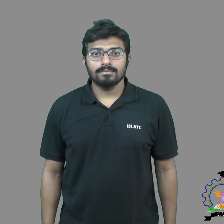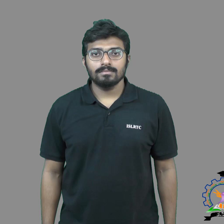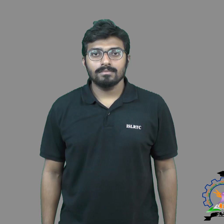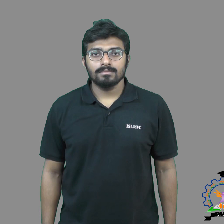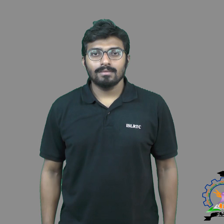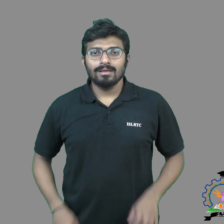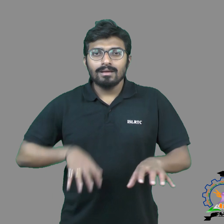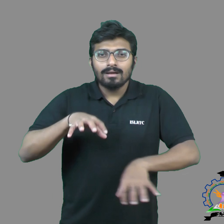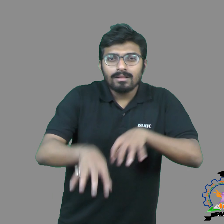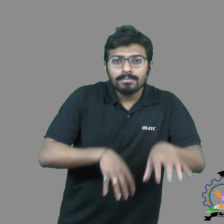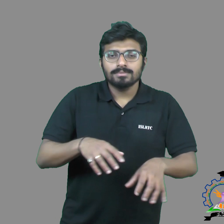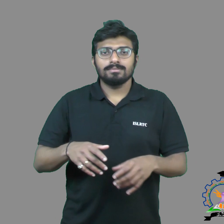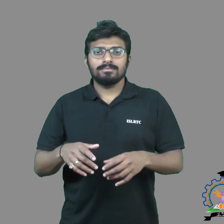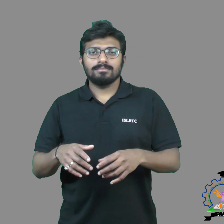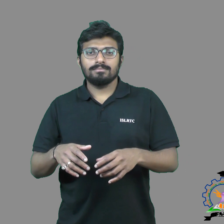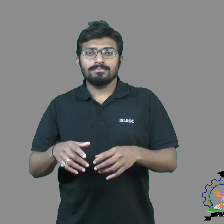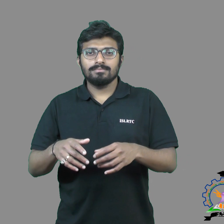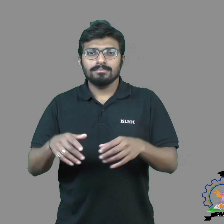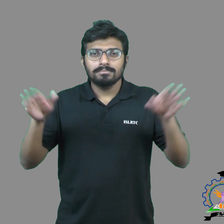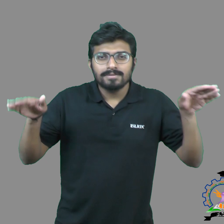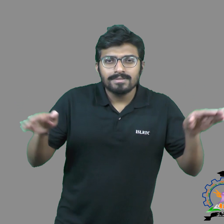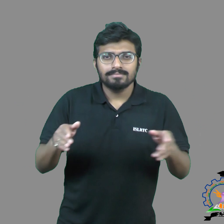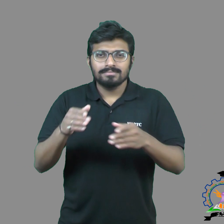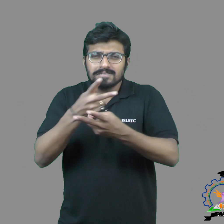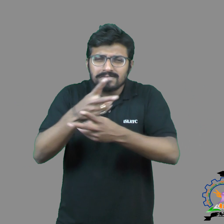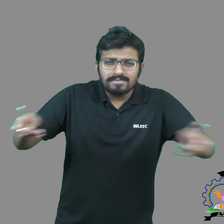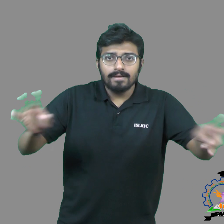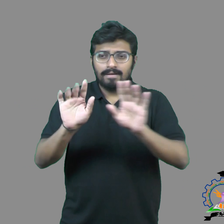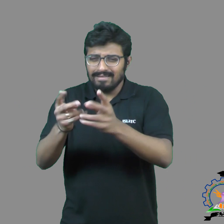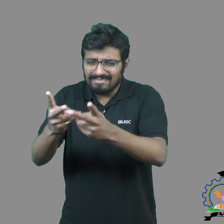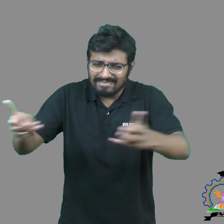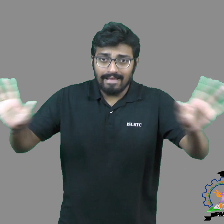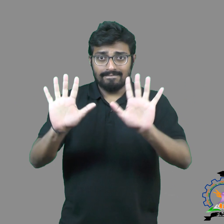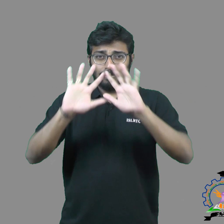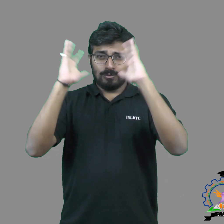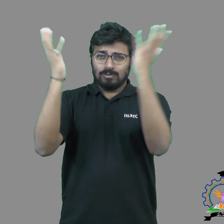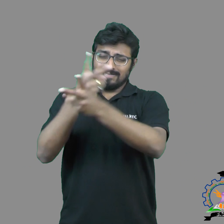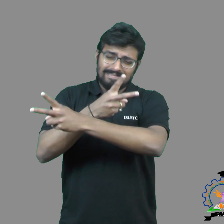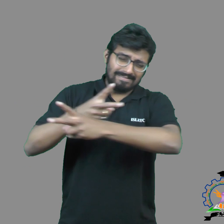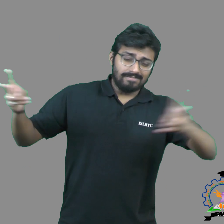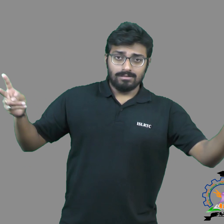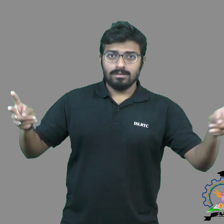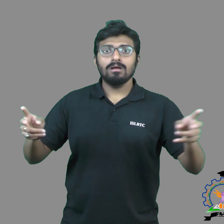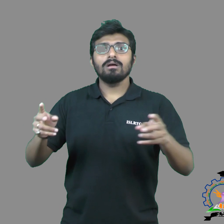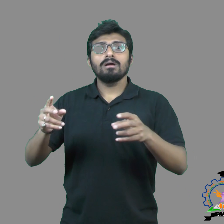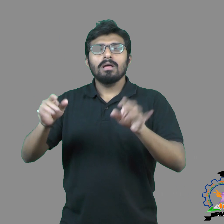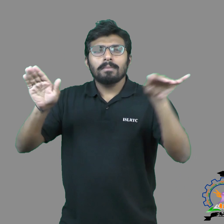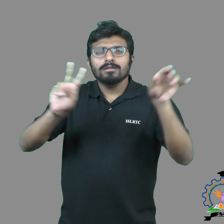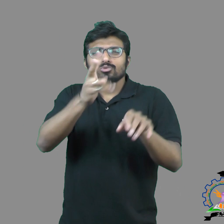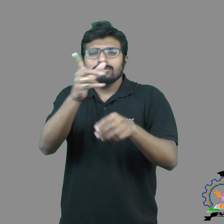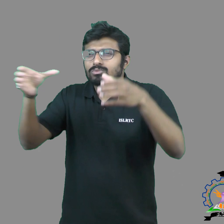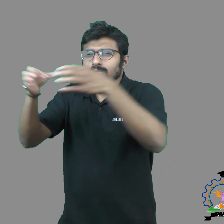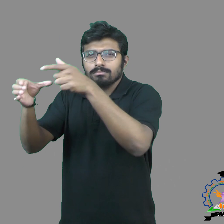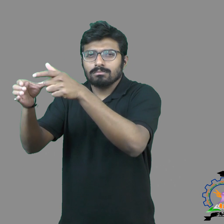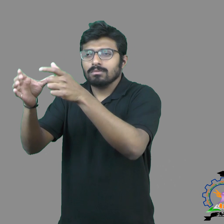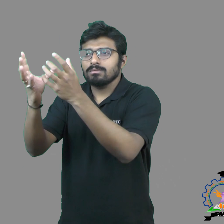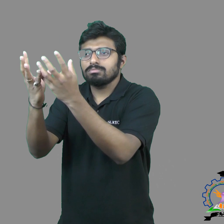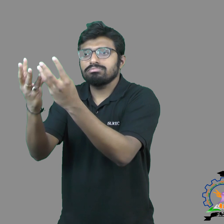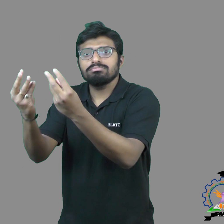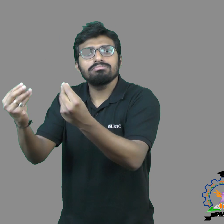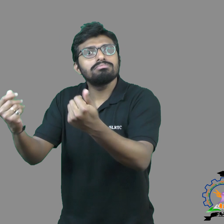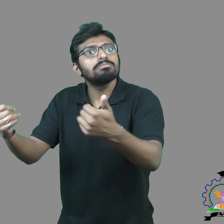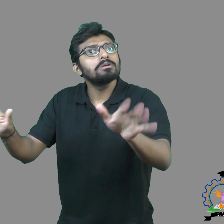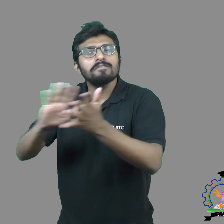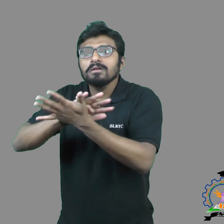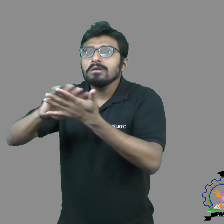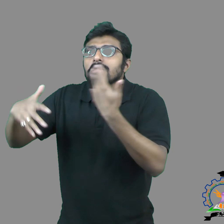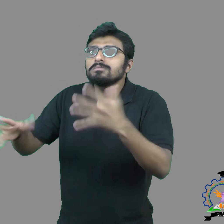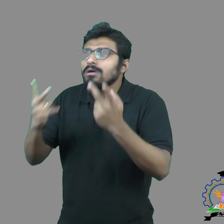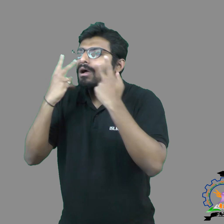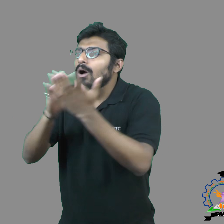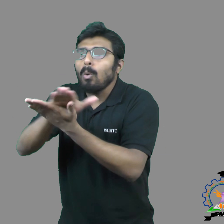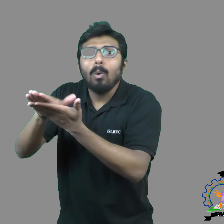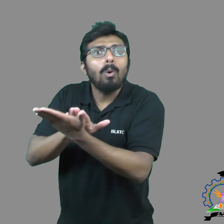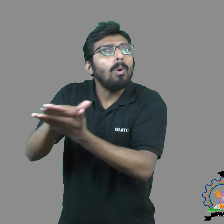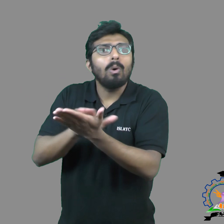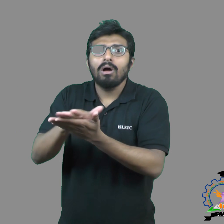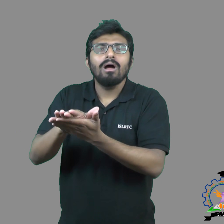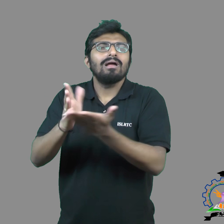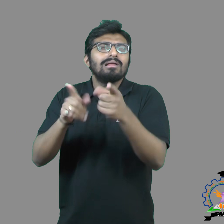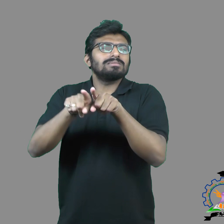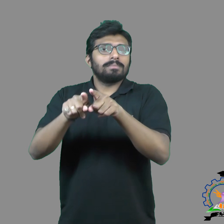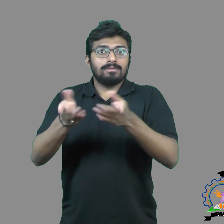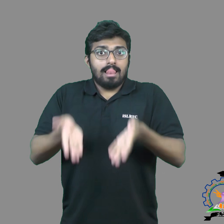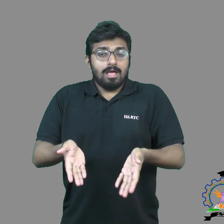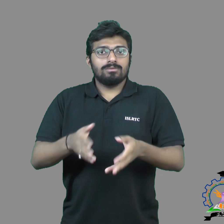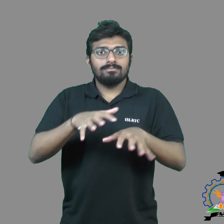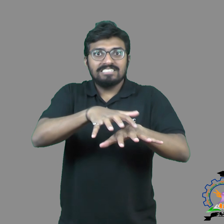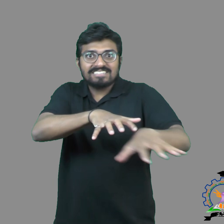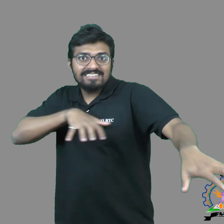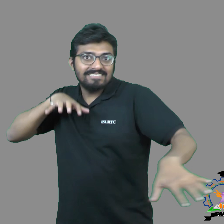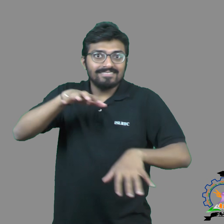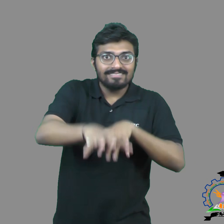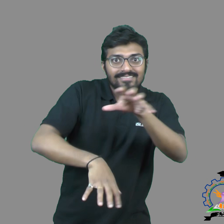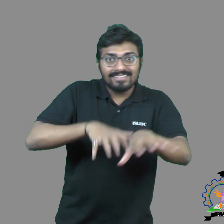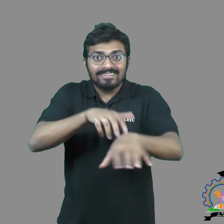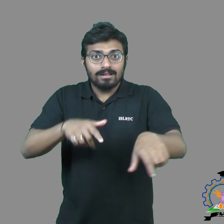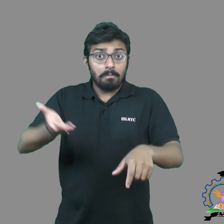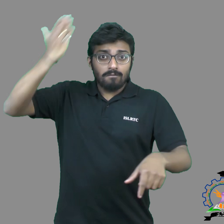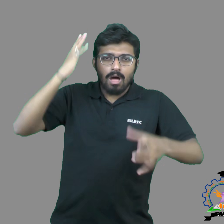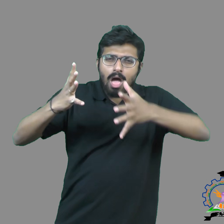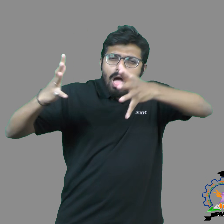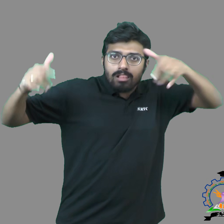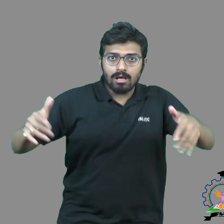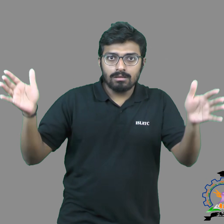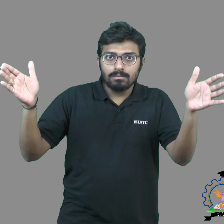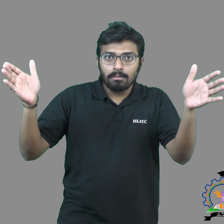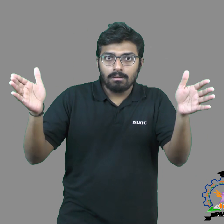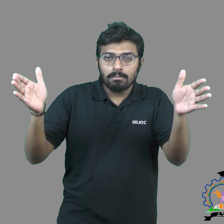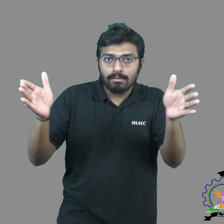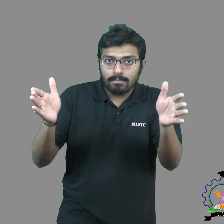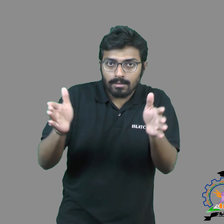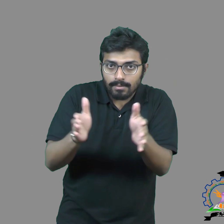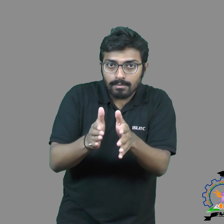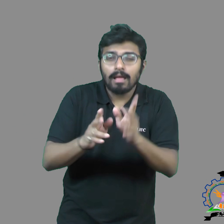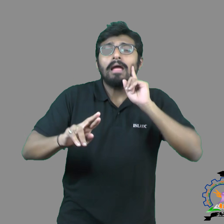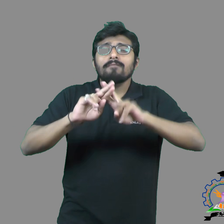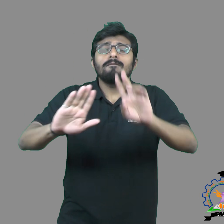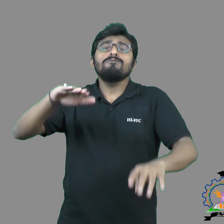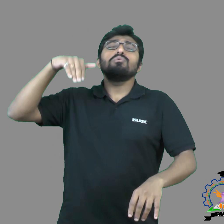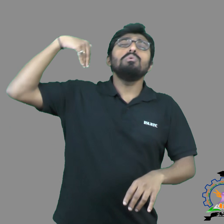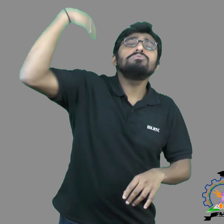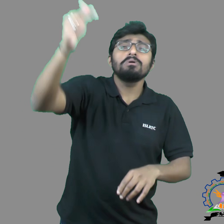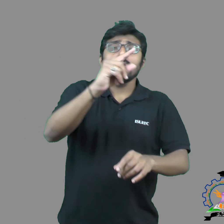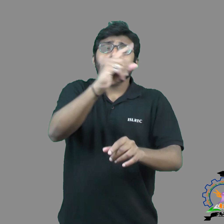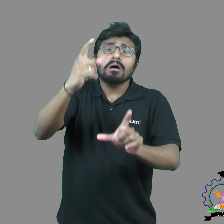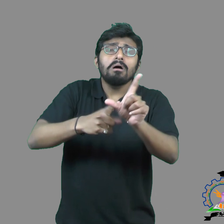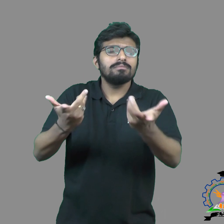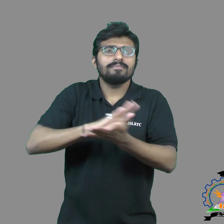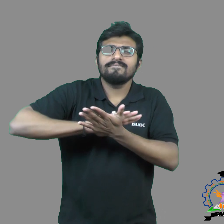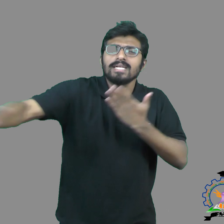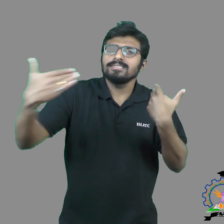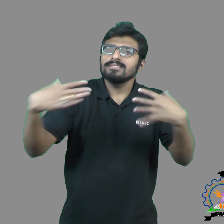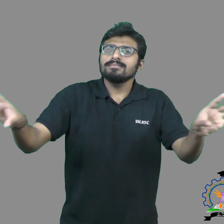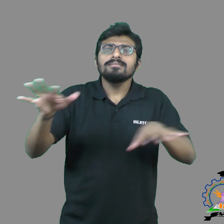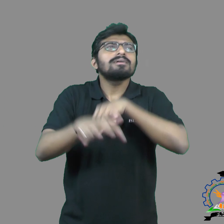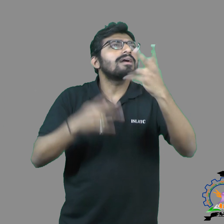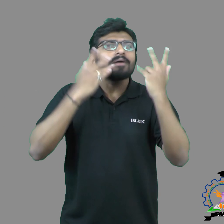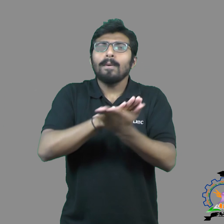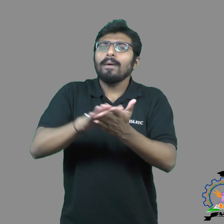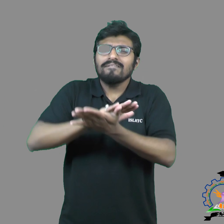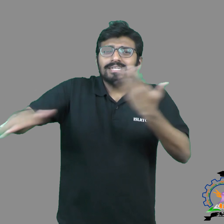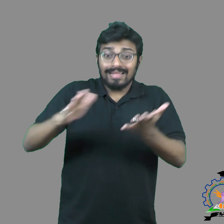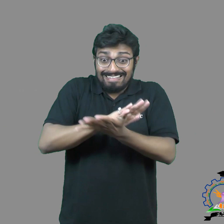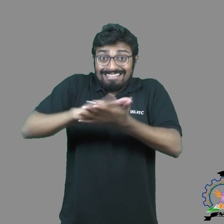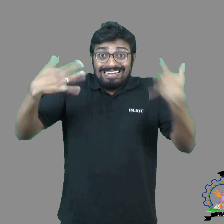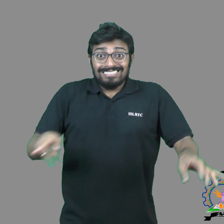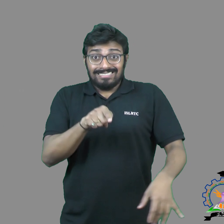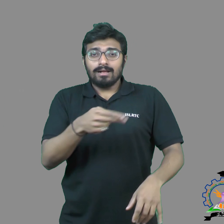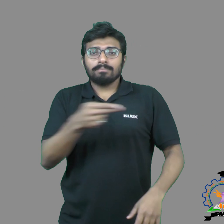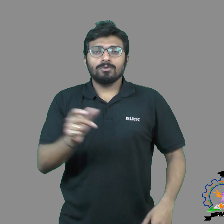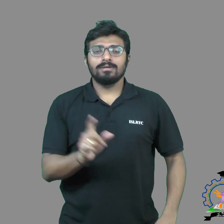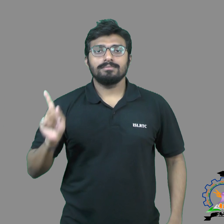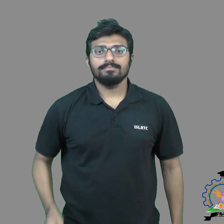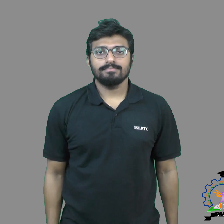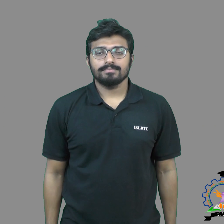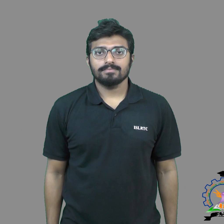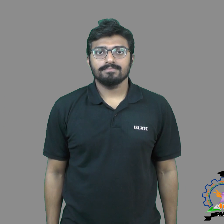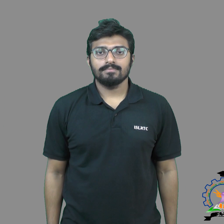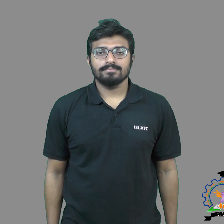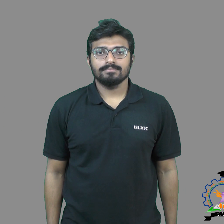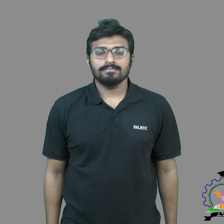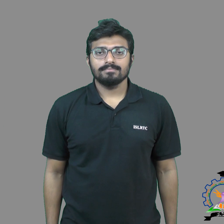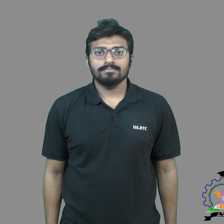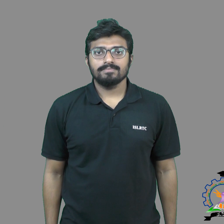Extinction